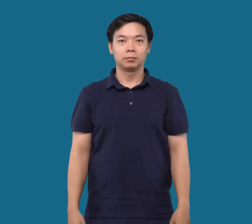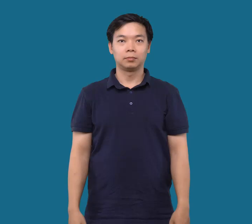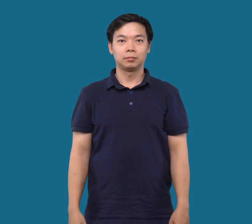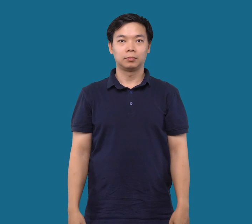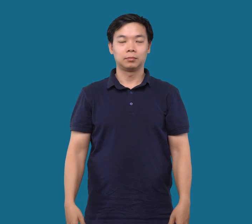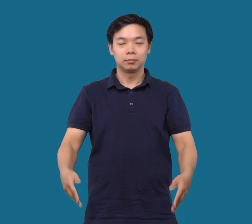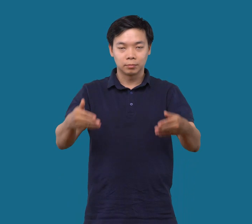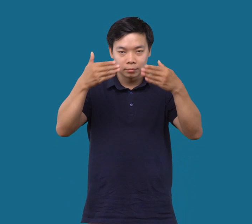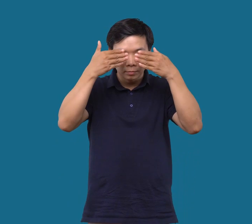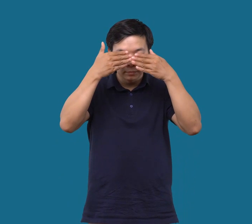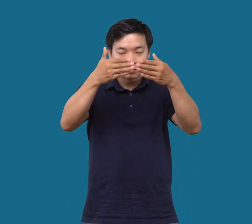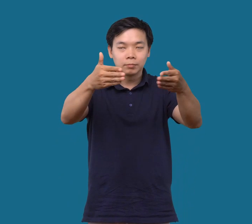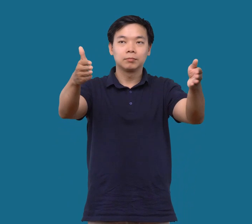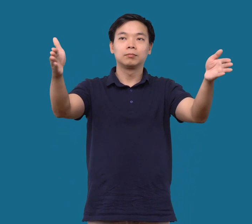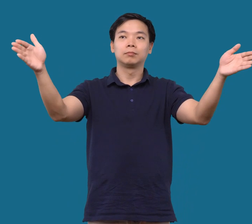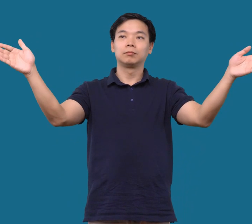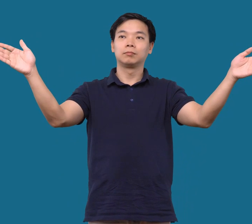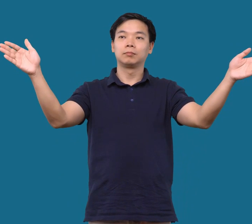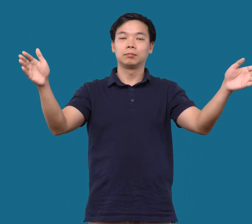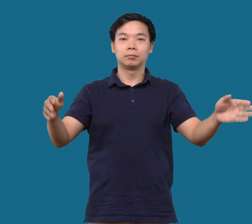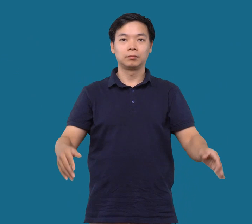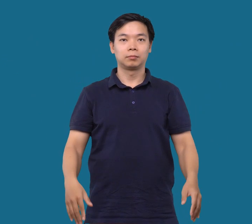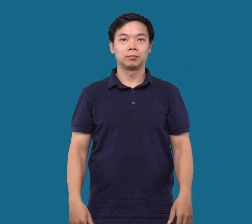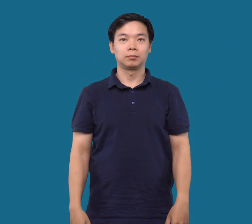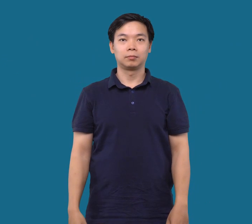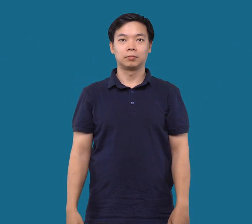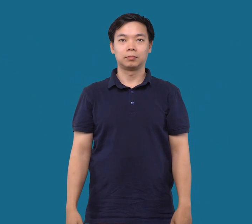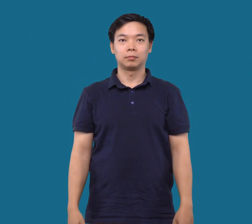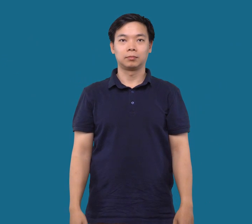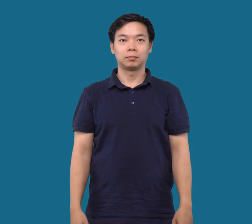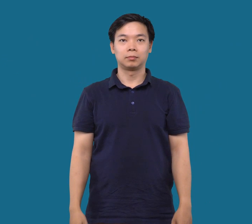mở rộng